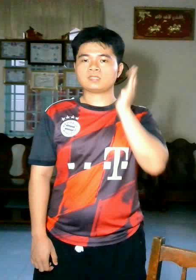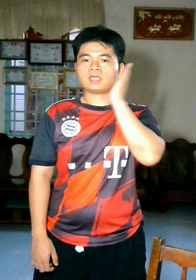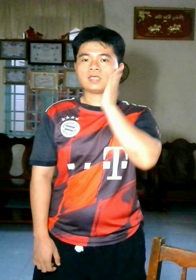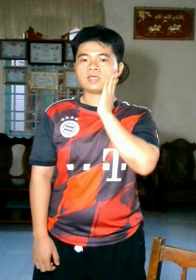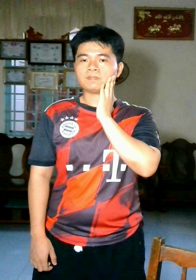dep